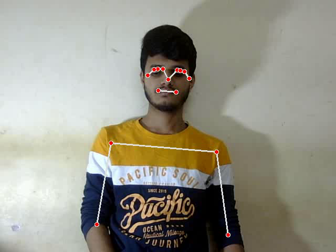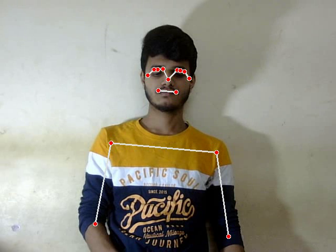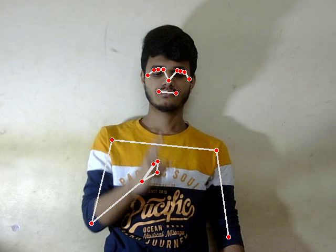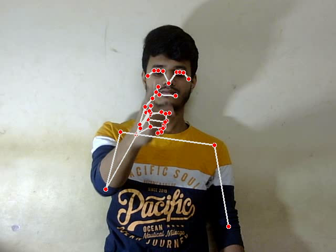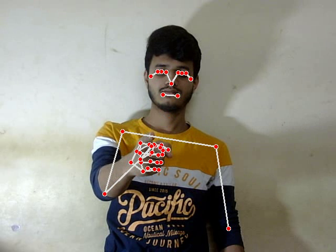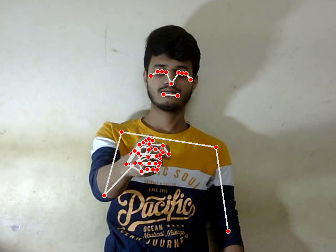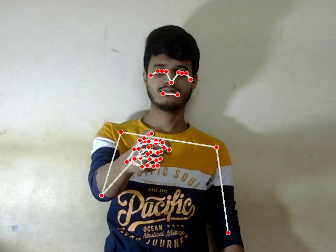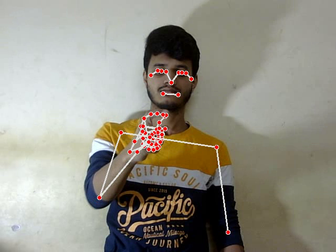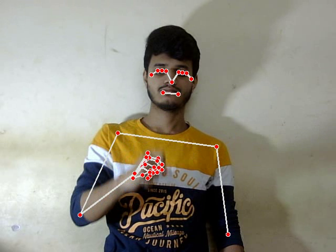you